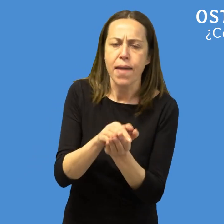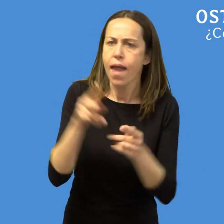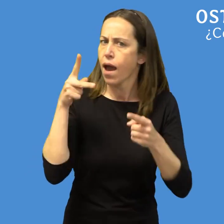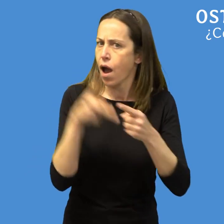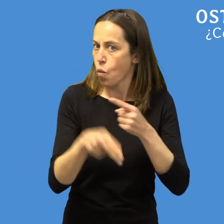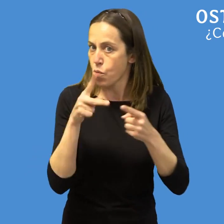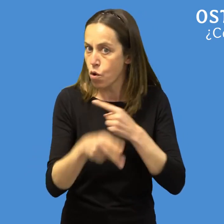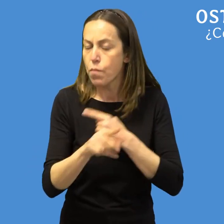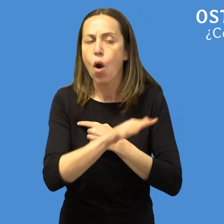evitar